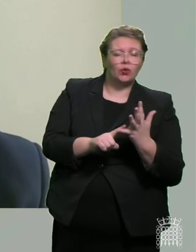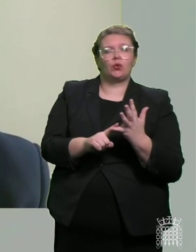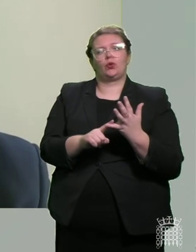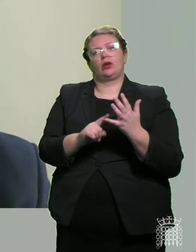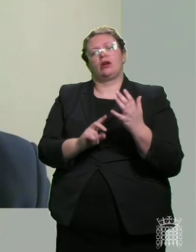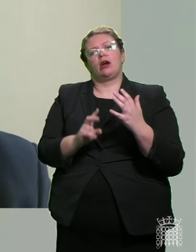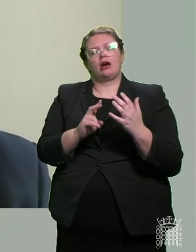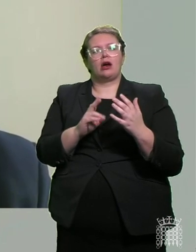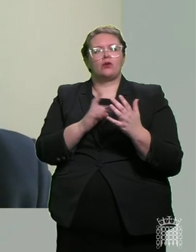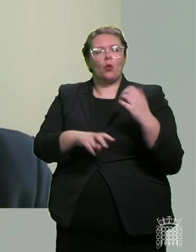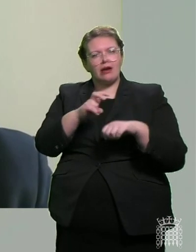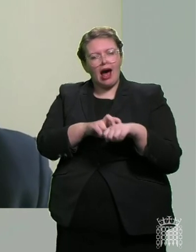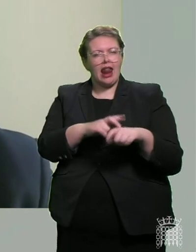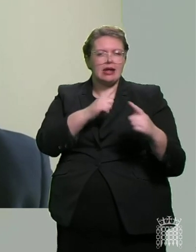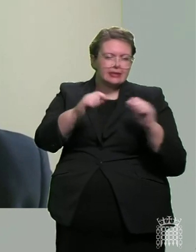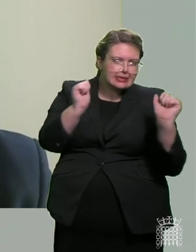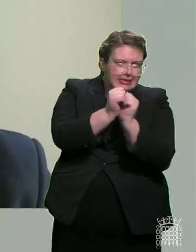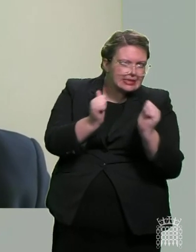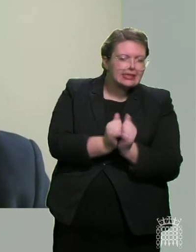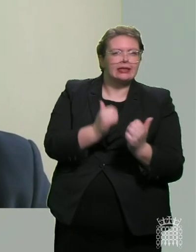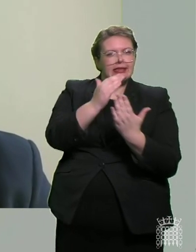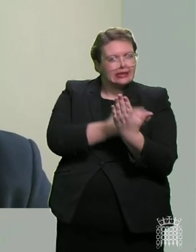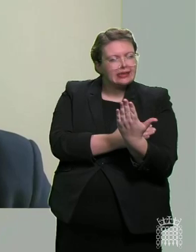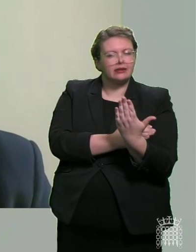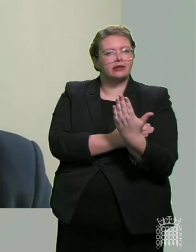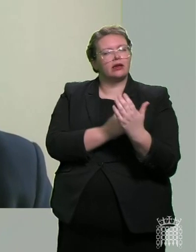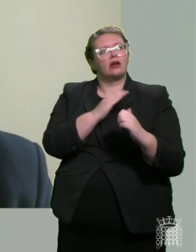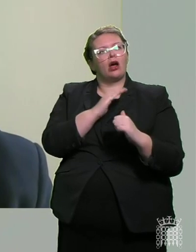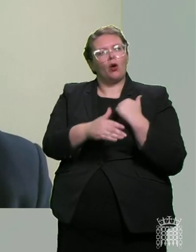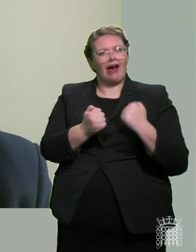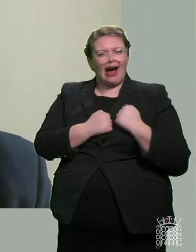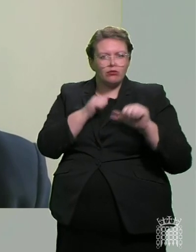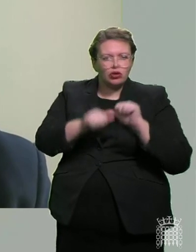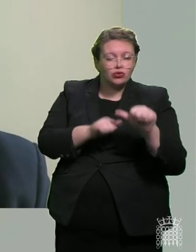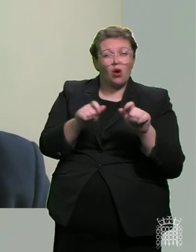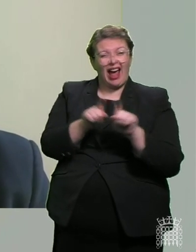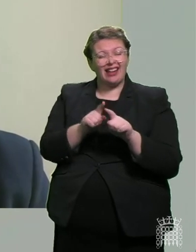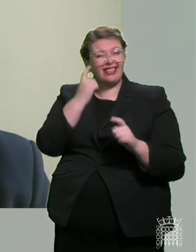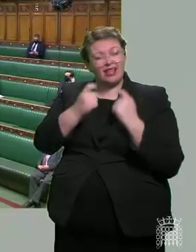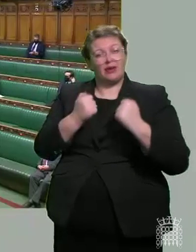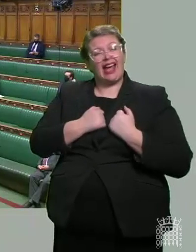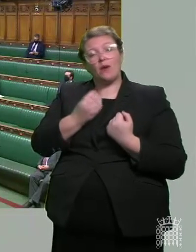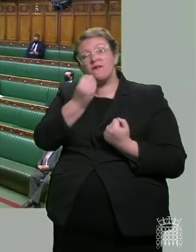That would help in respect of the Northern Ireland protocol and also help all UK food exporters.